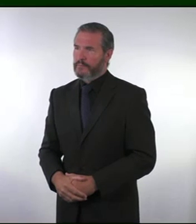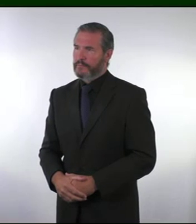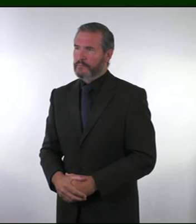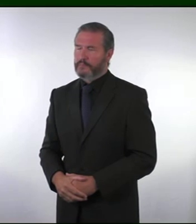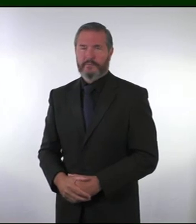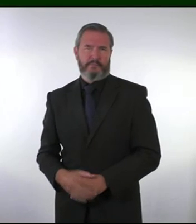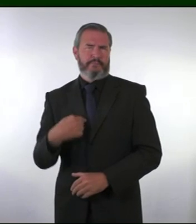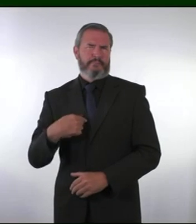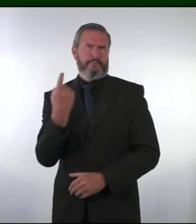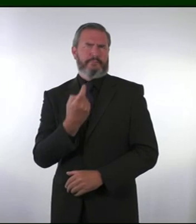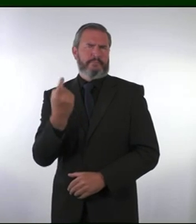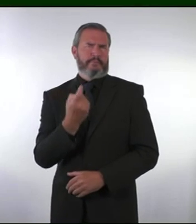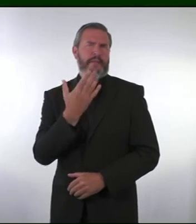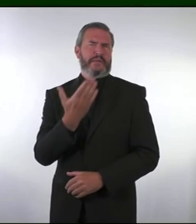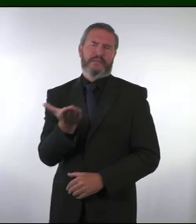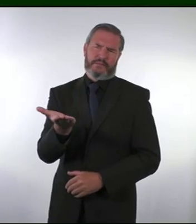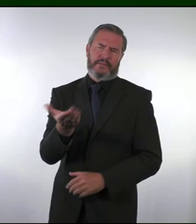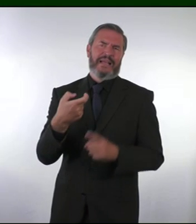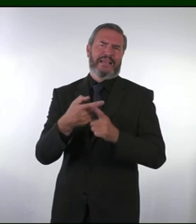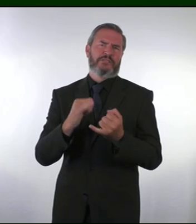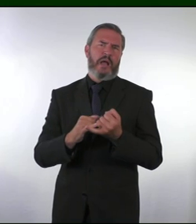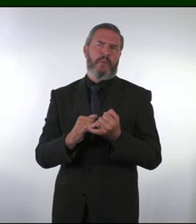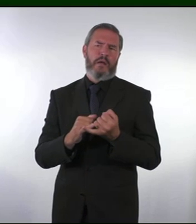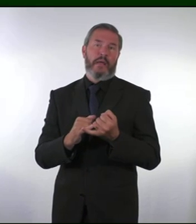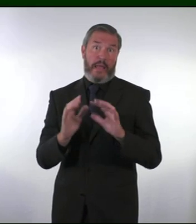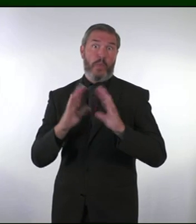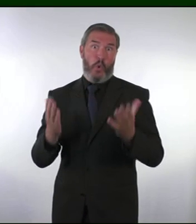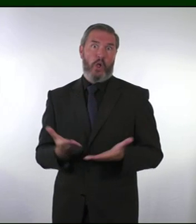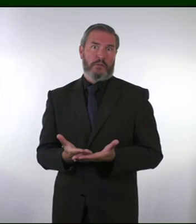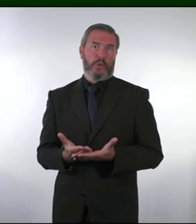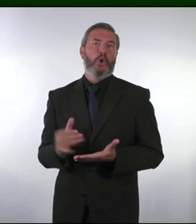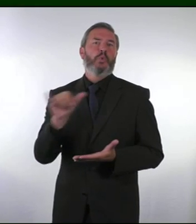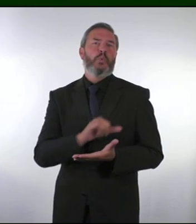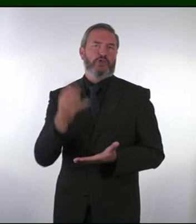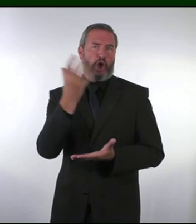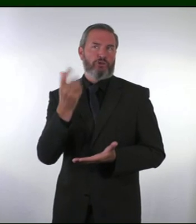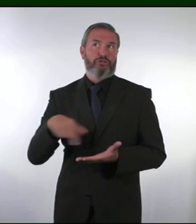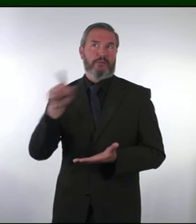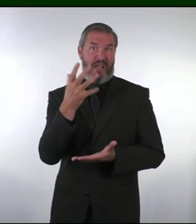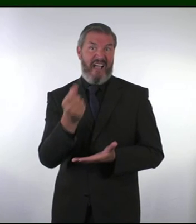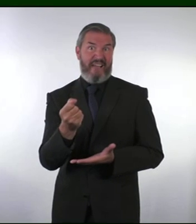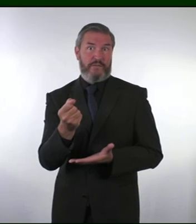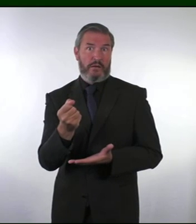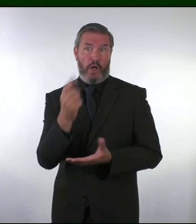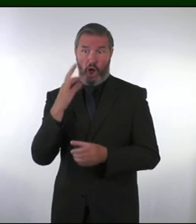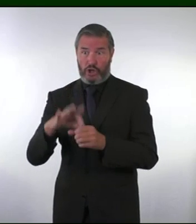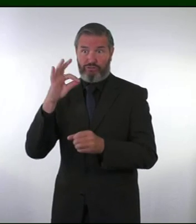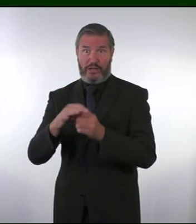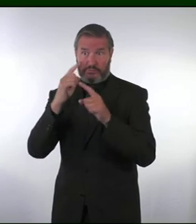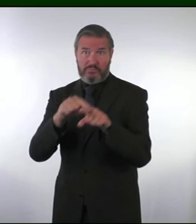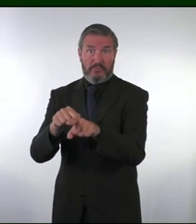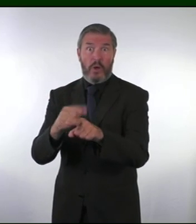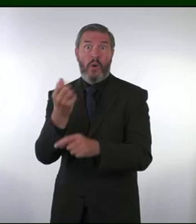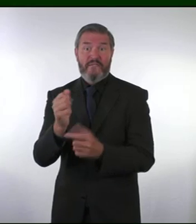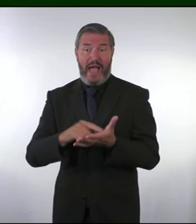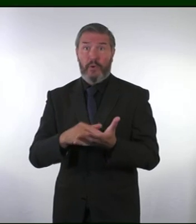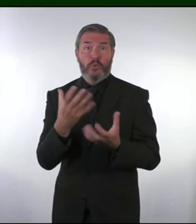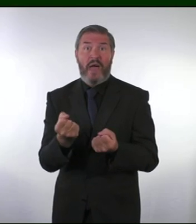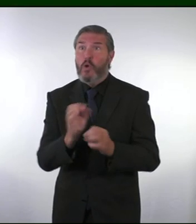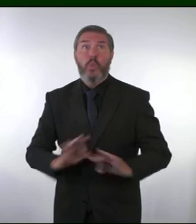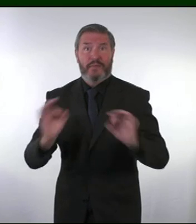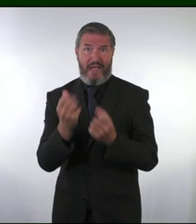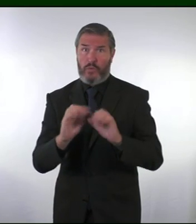I wonder whether the right honourable and learned Gentleman can name a single country in the world that has a functional contract tracing app—there isn’t one.